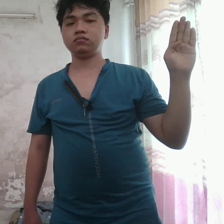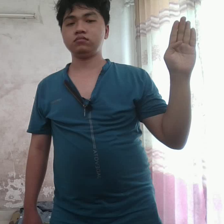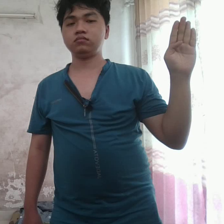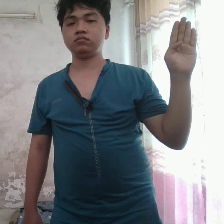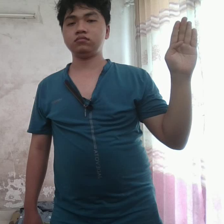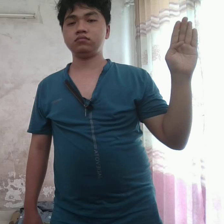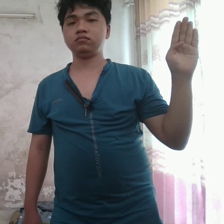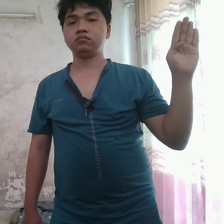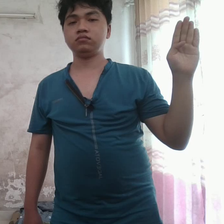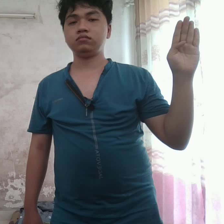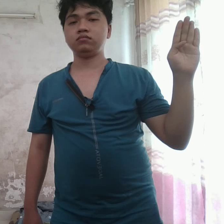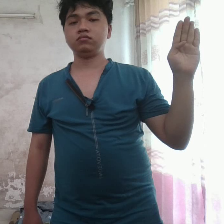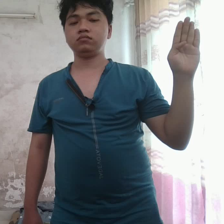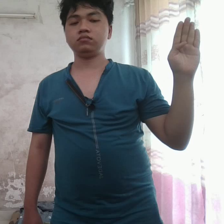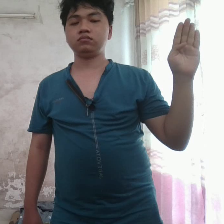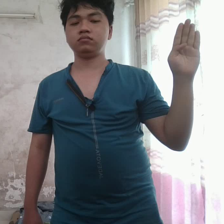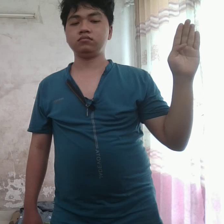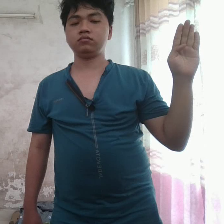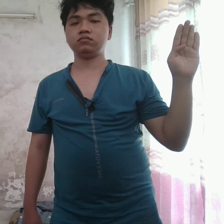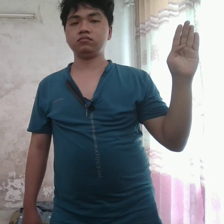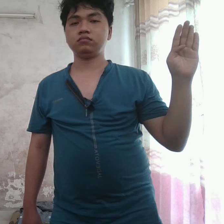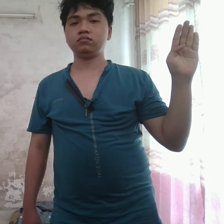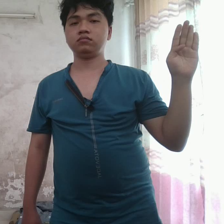b